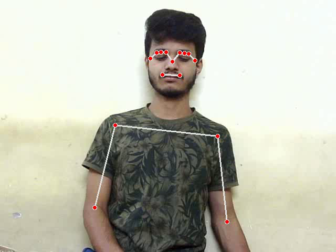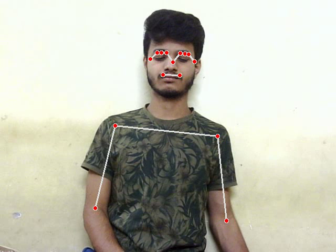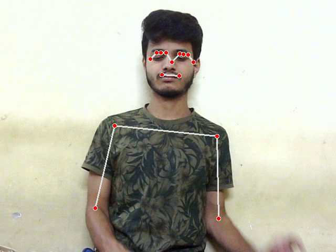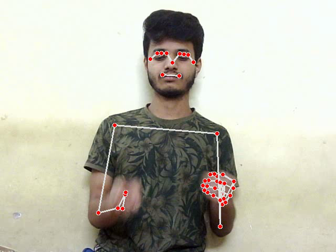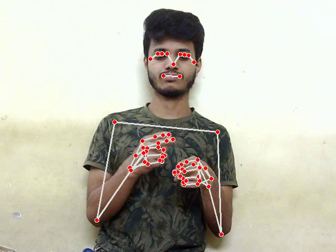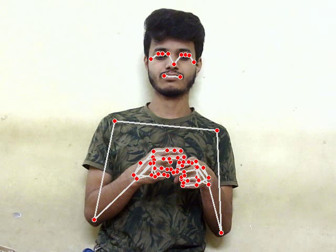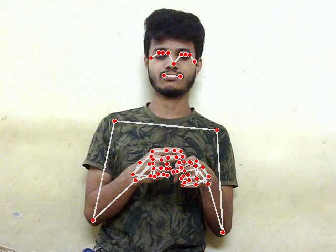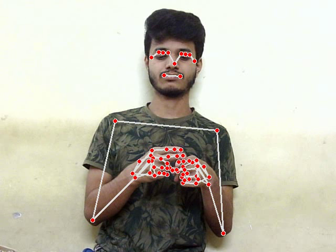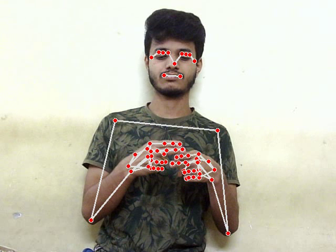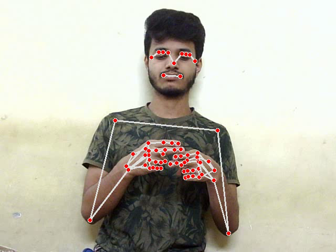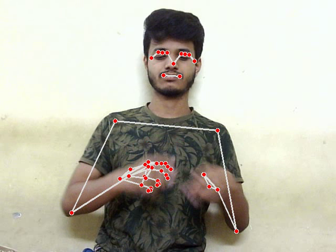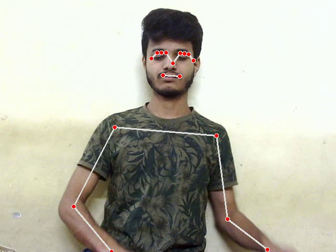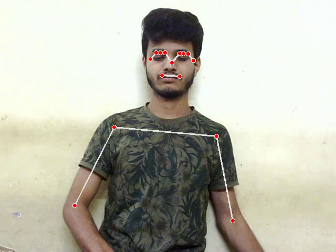name